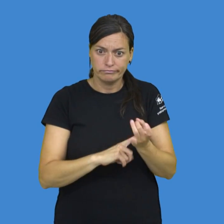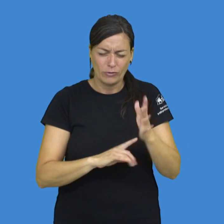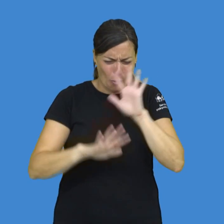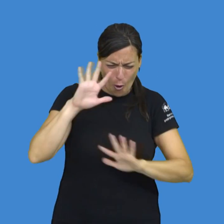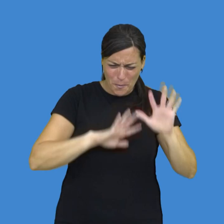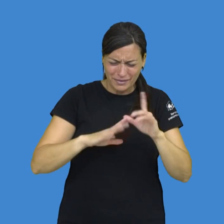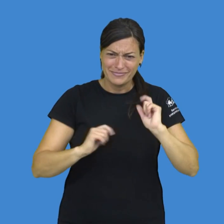complicado